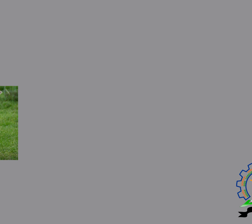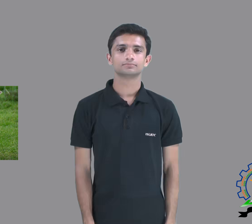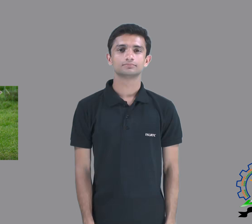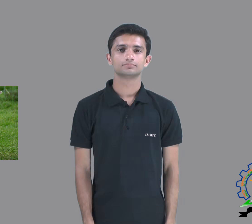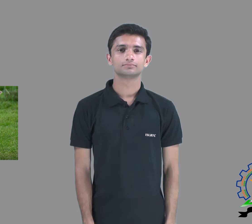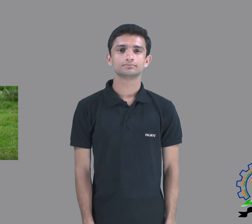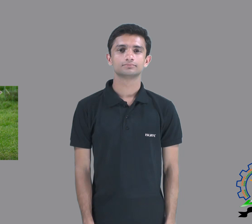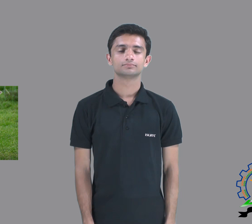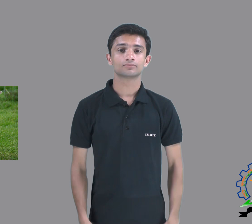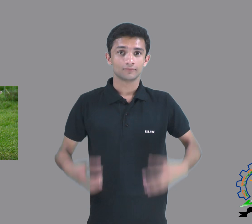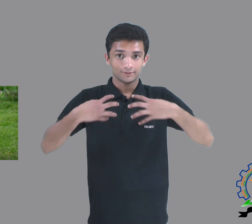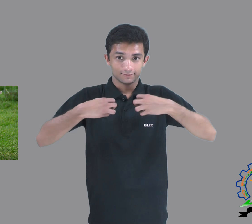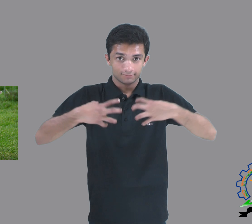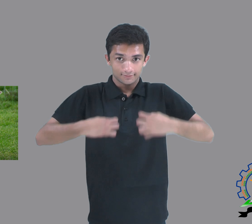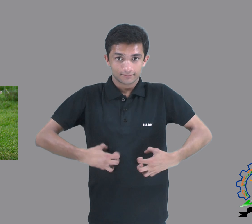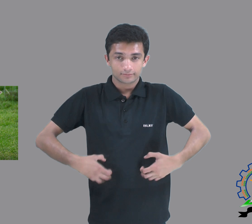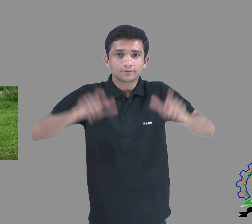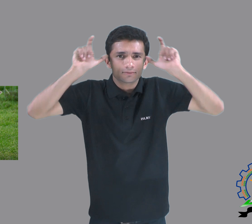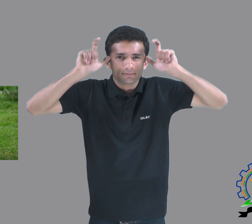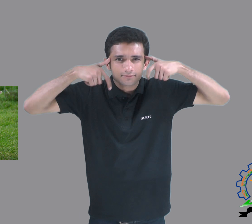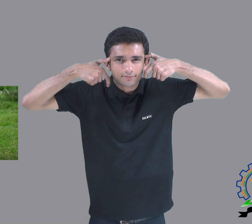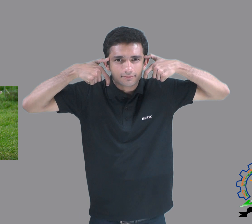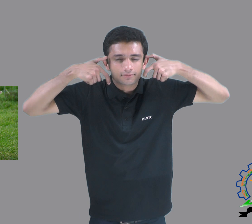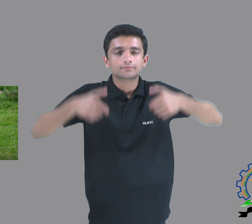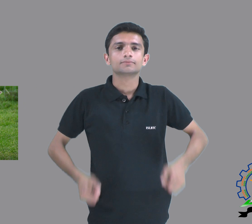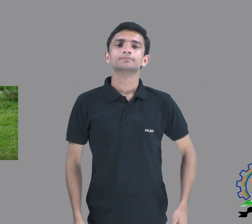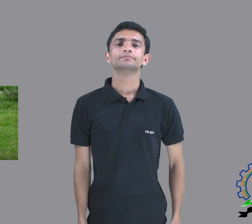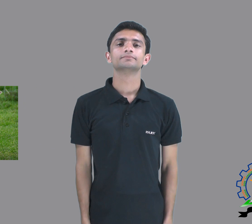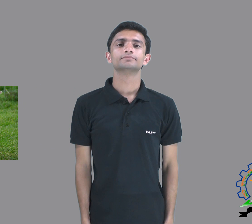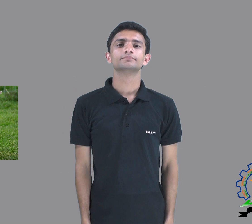Sheep